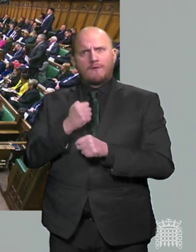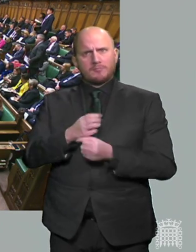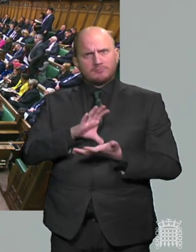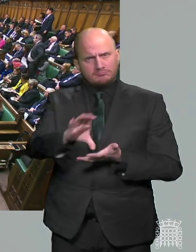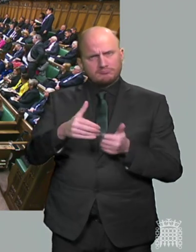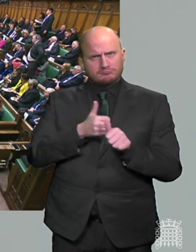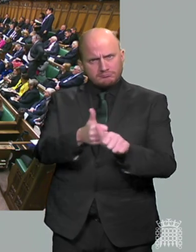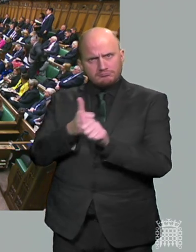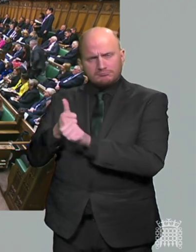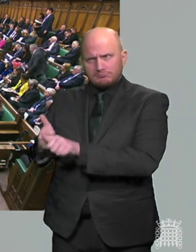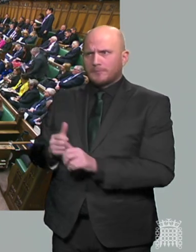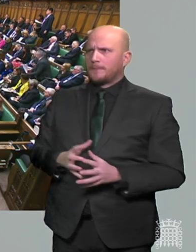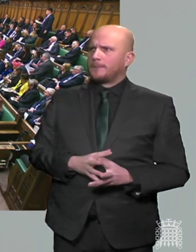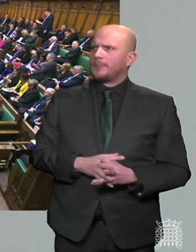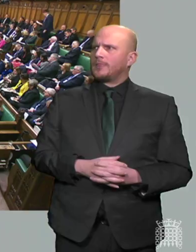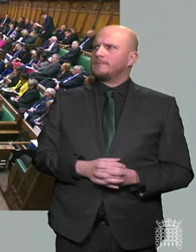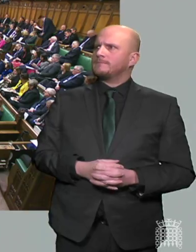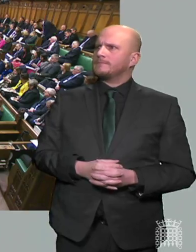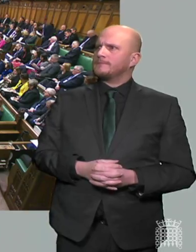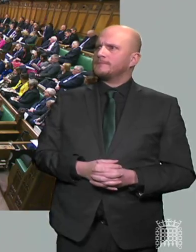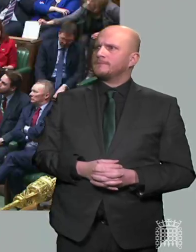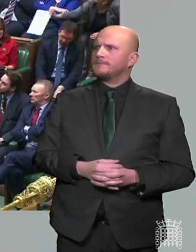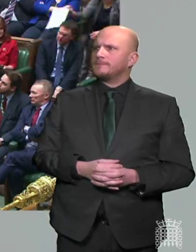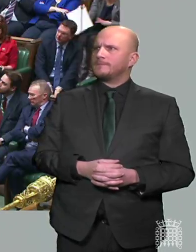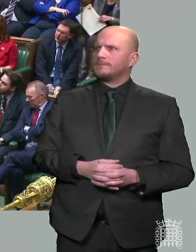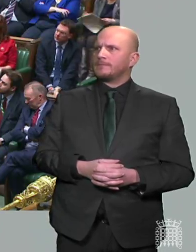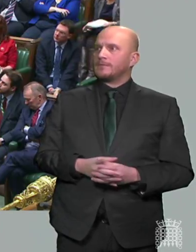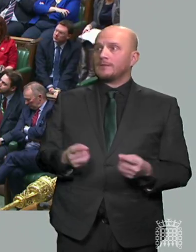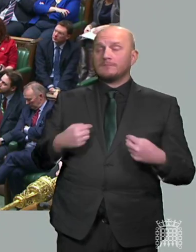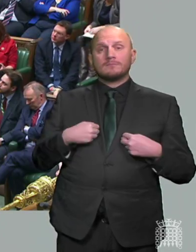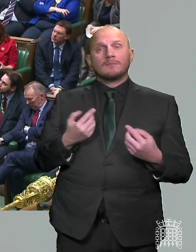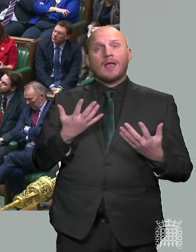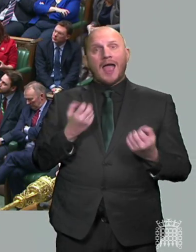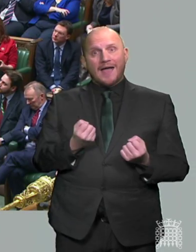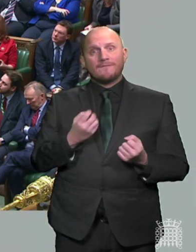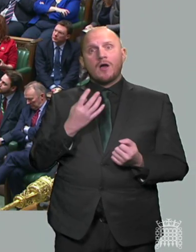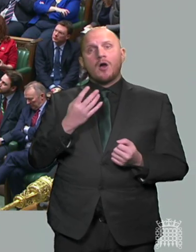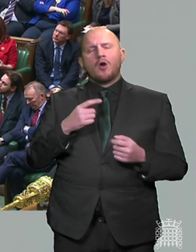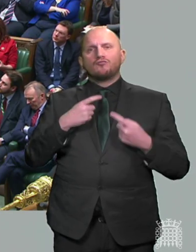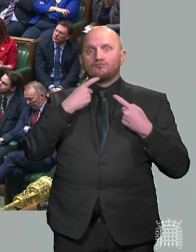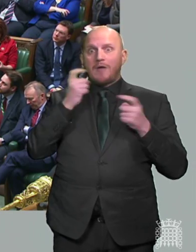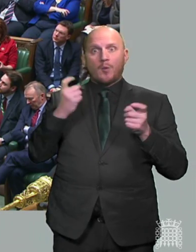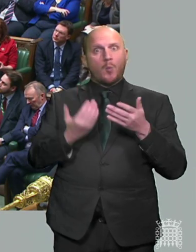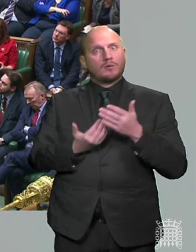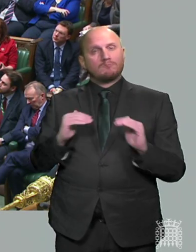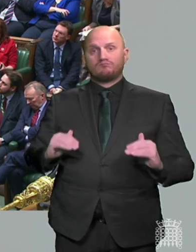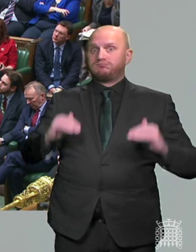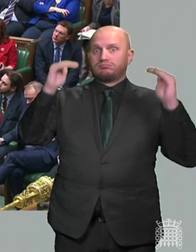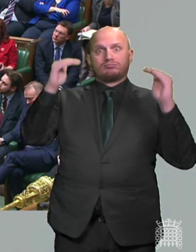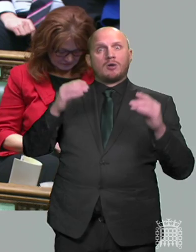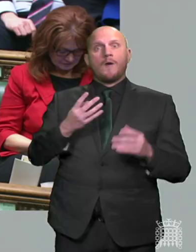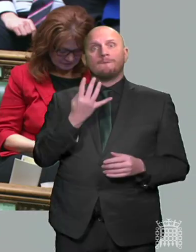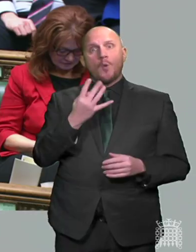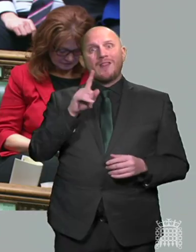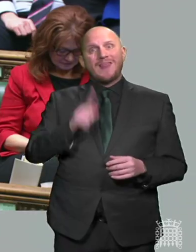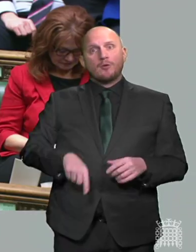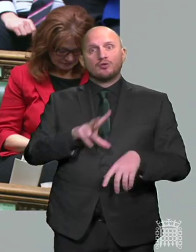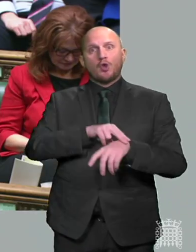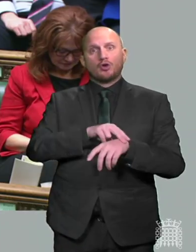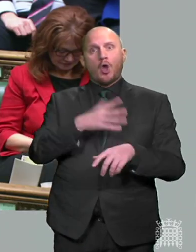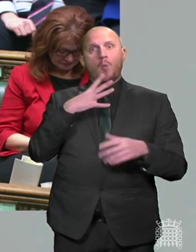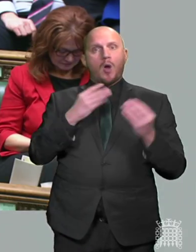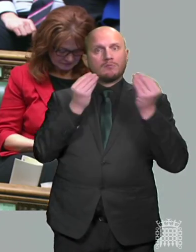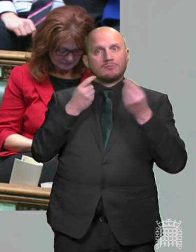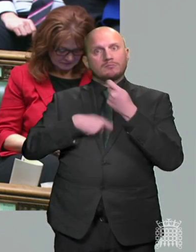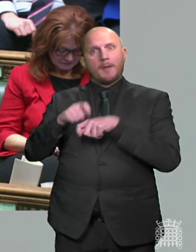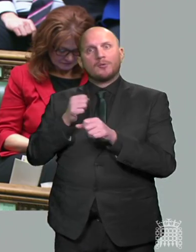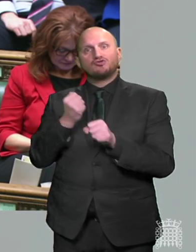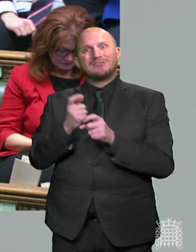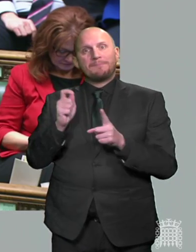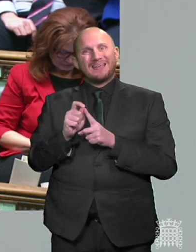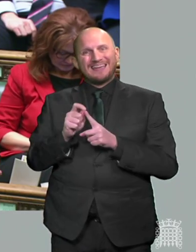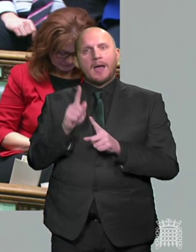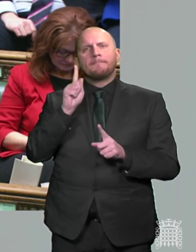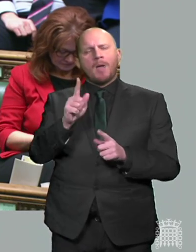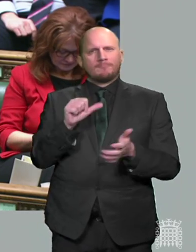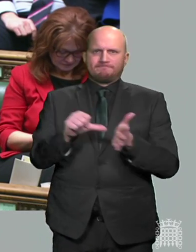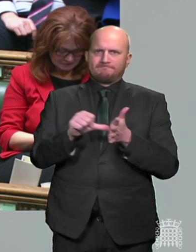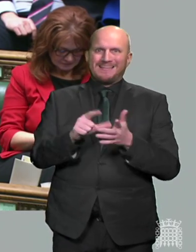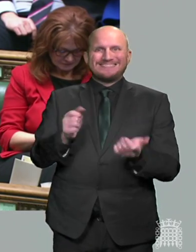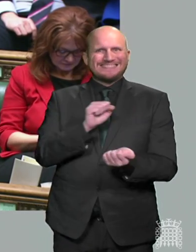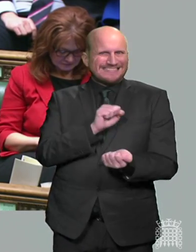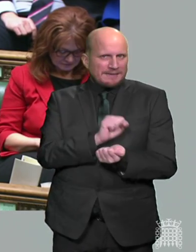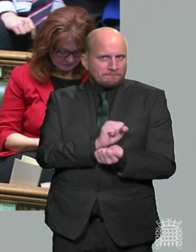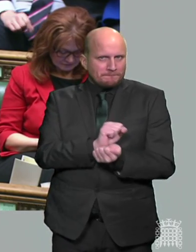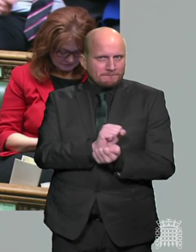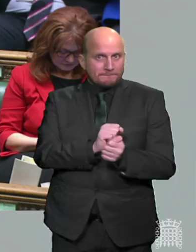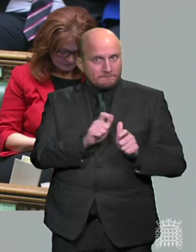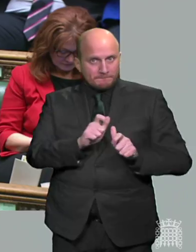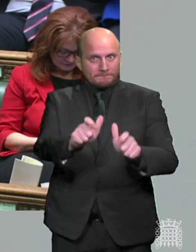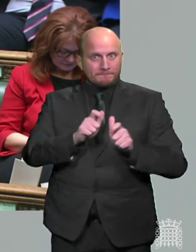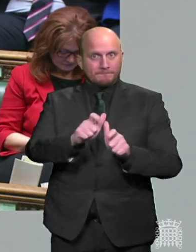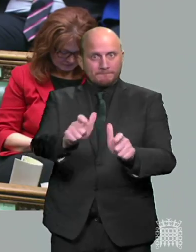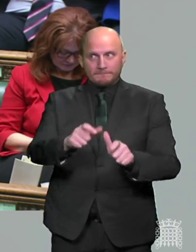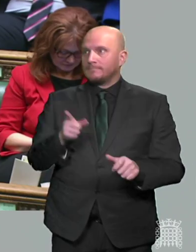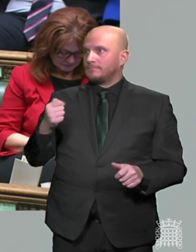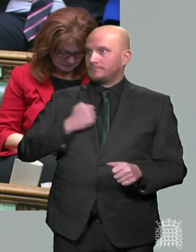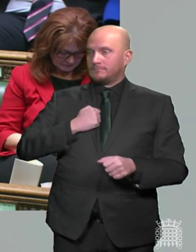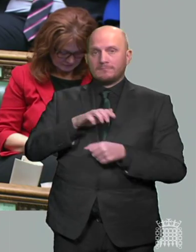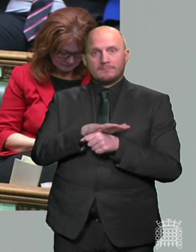It is excellent that a record 4,000 newly qualified doctors are training to be GPs, but we have an issue with retention, which is made even worse in areas like mine that have extremely high housing growth.